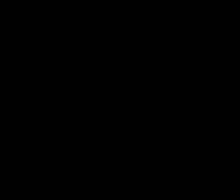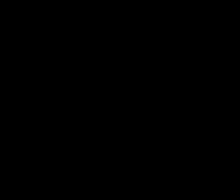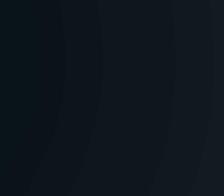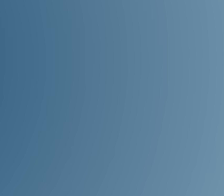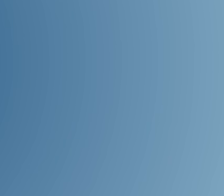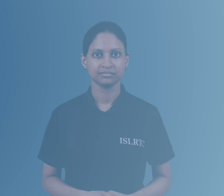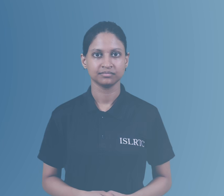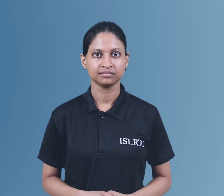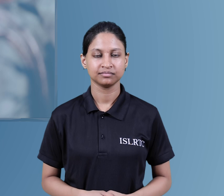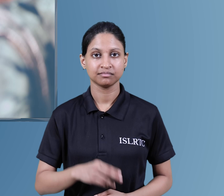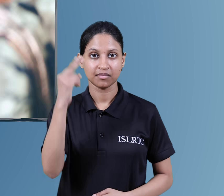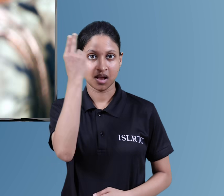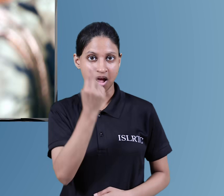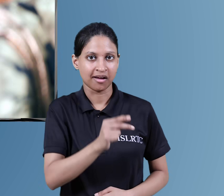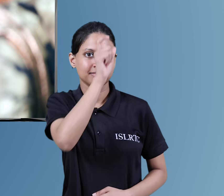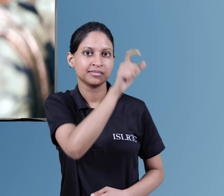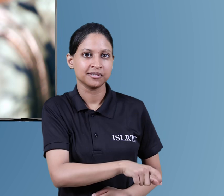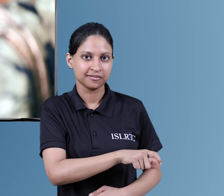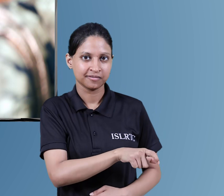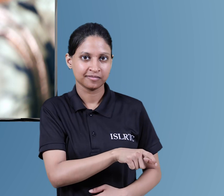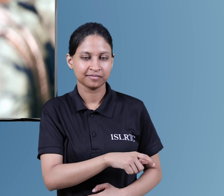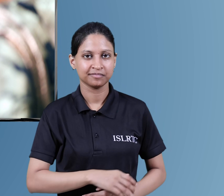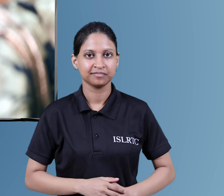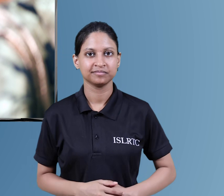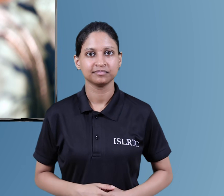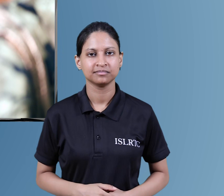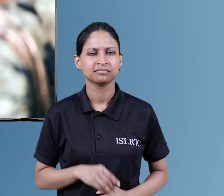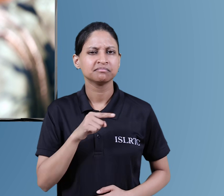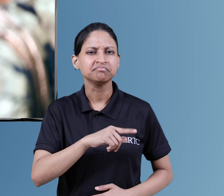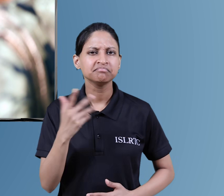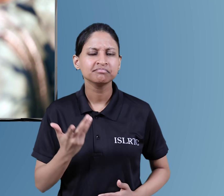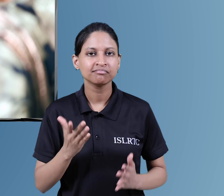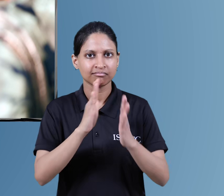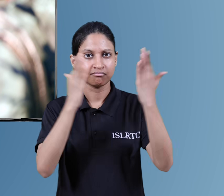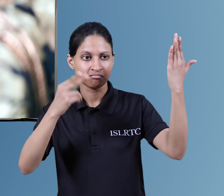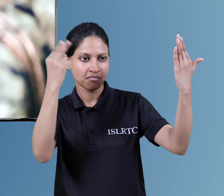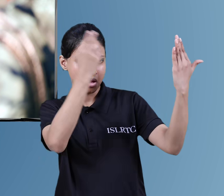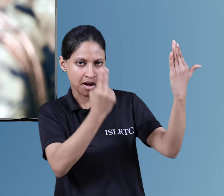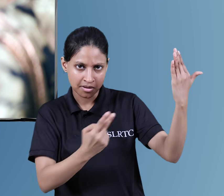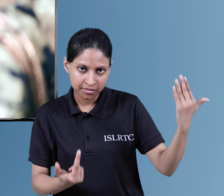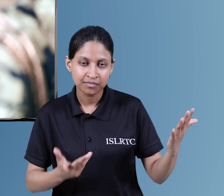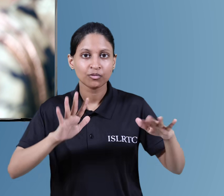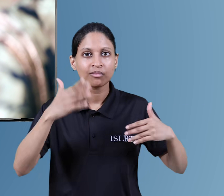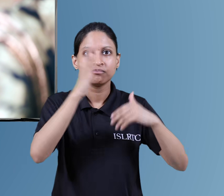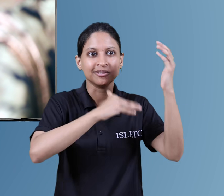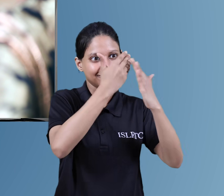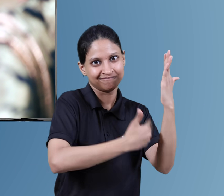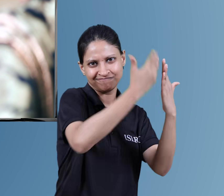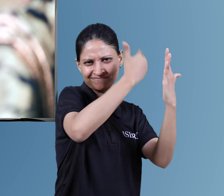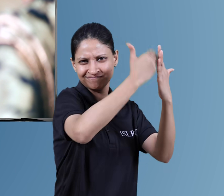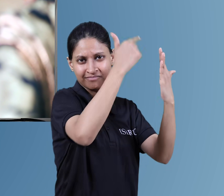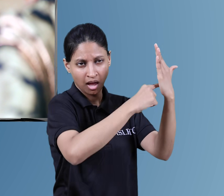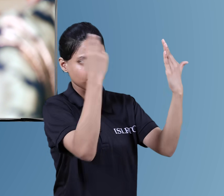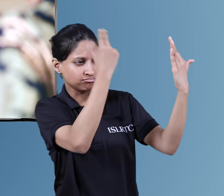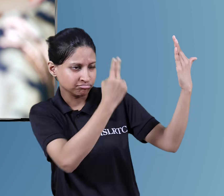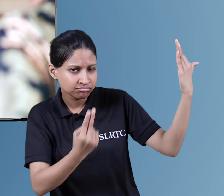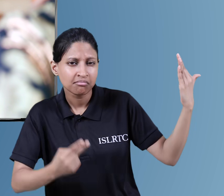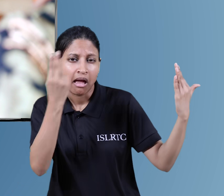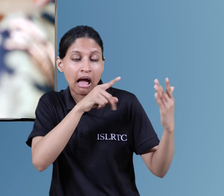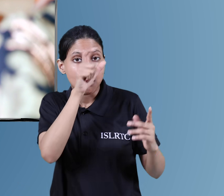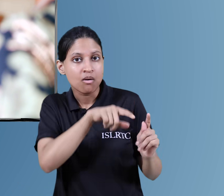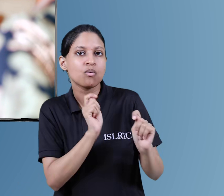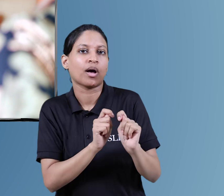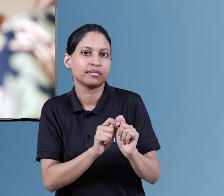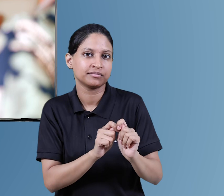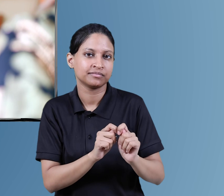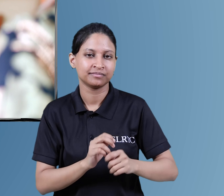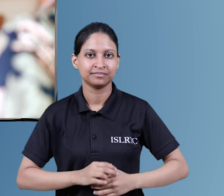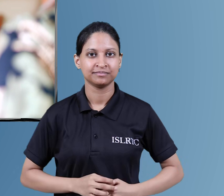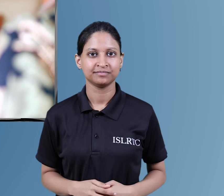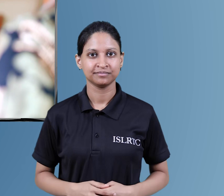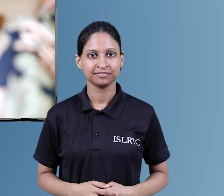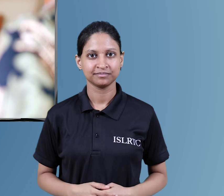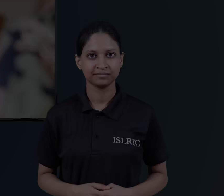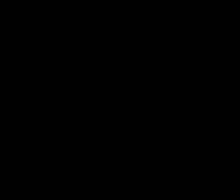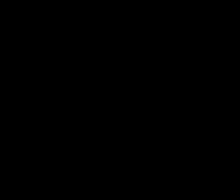Artist